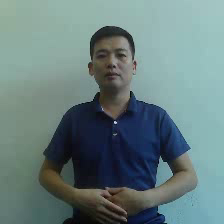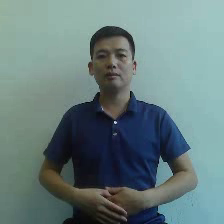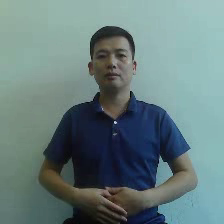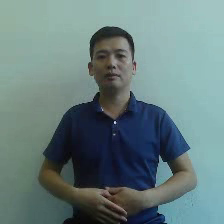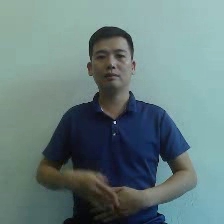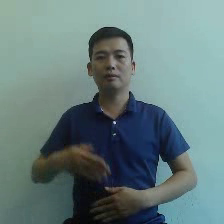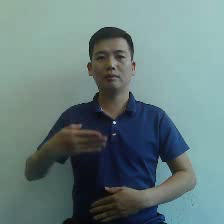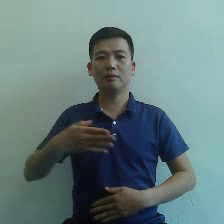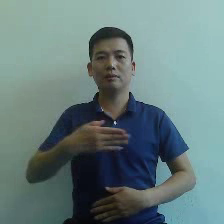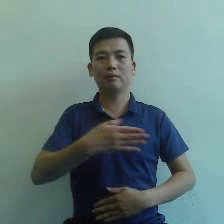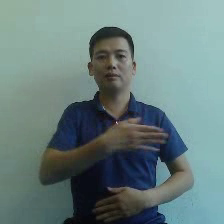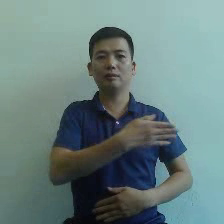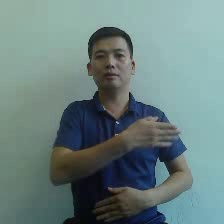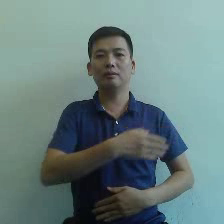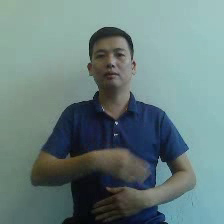Cá